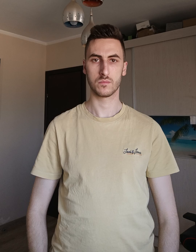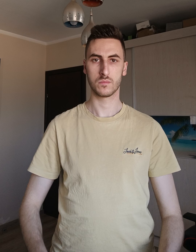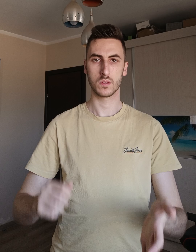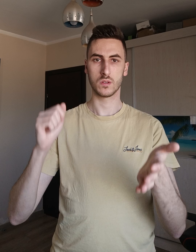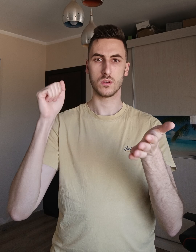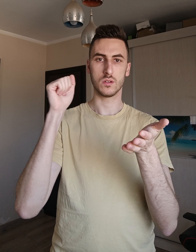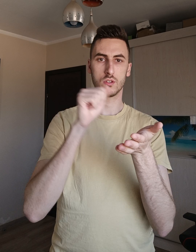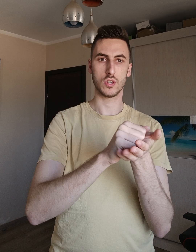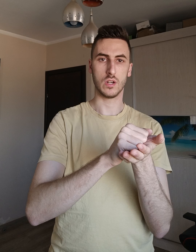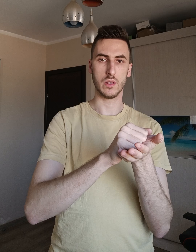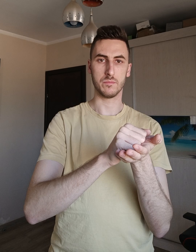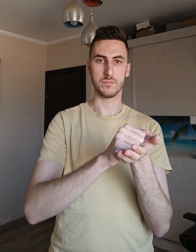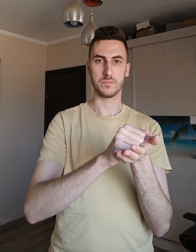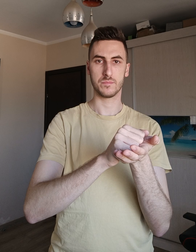לשלם